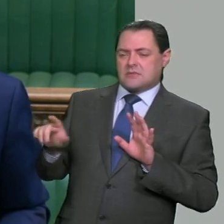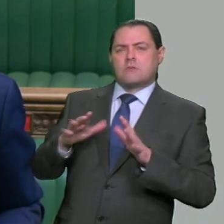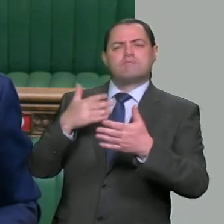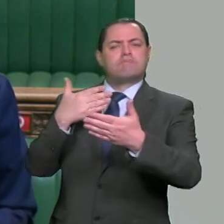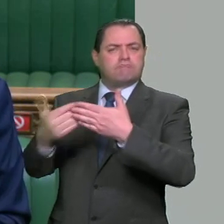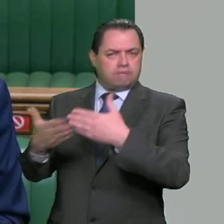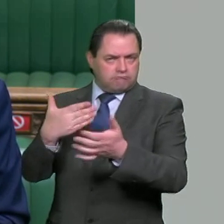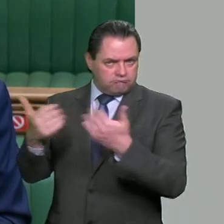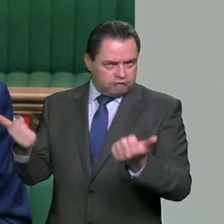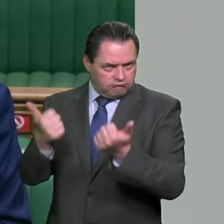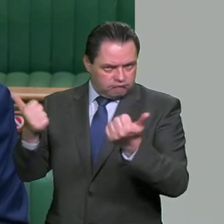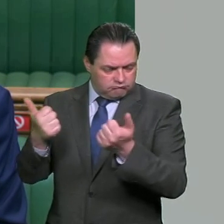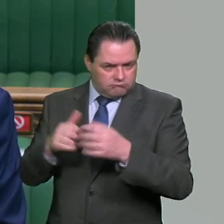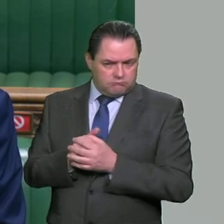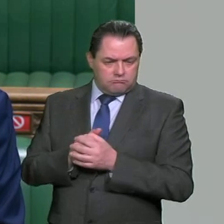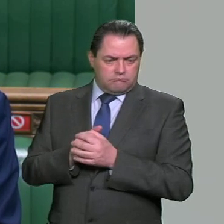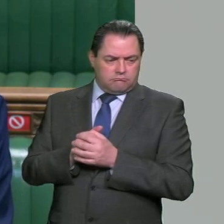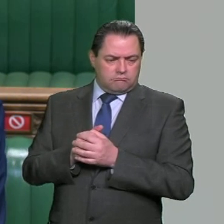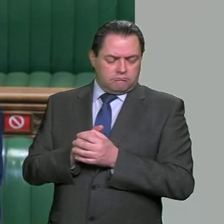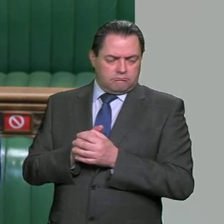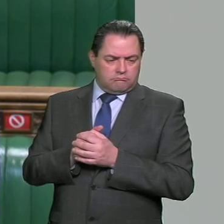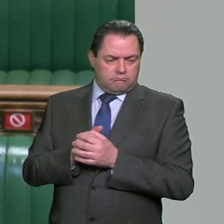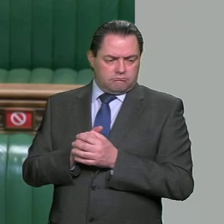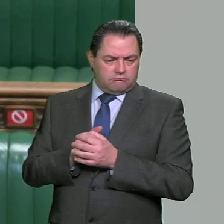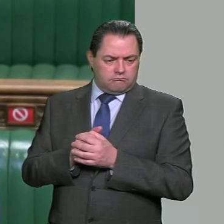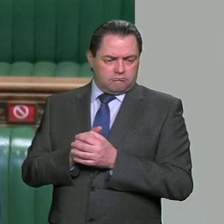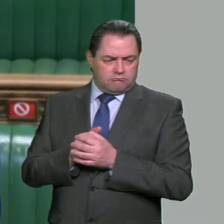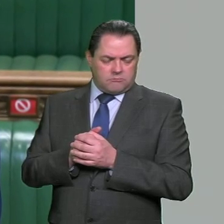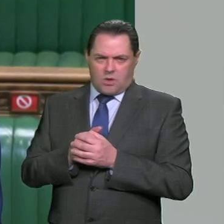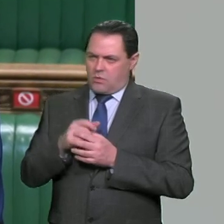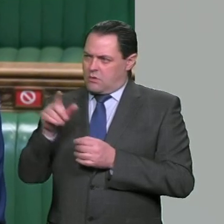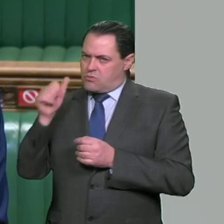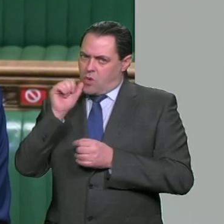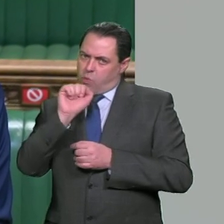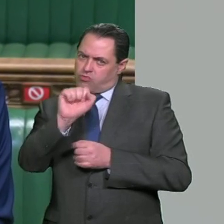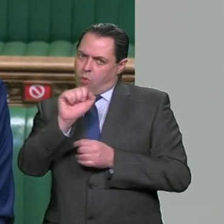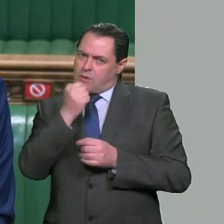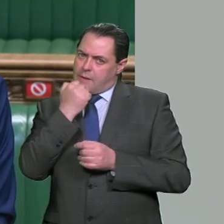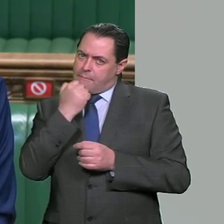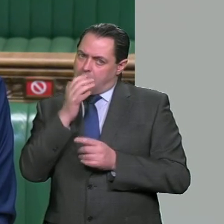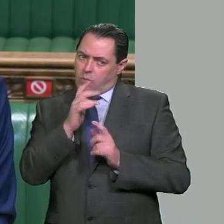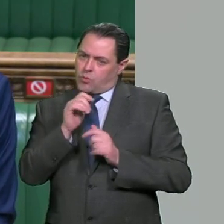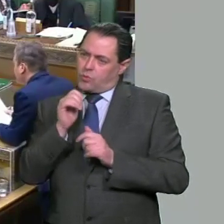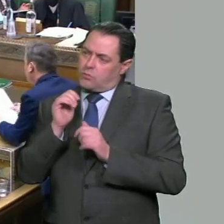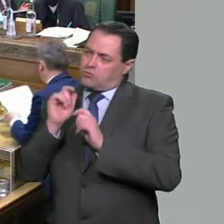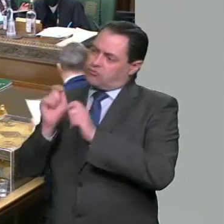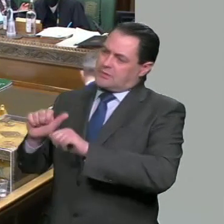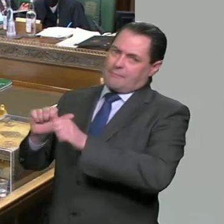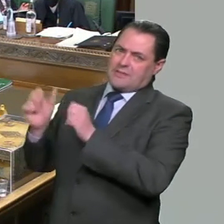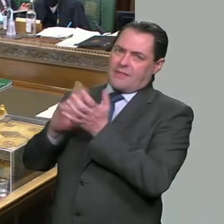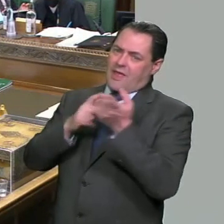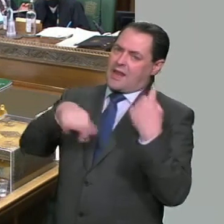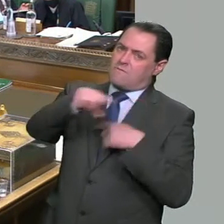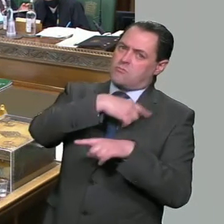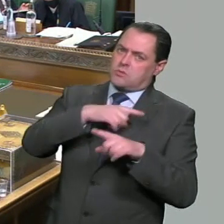How many other people with the Prime Minister’s personal number has he given preferential treatment to?